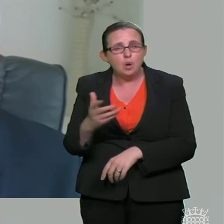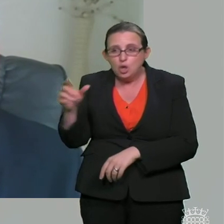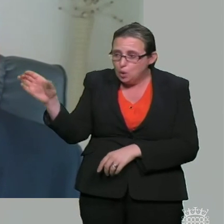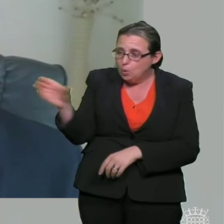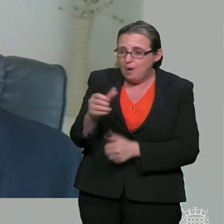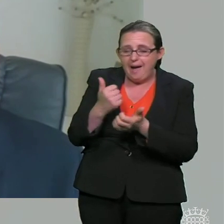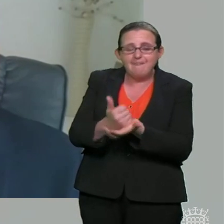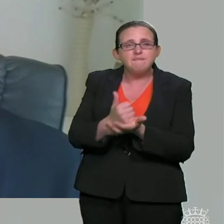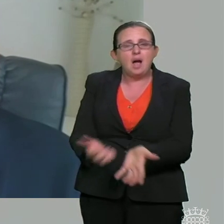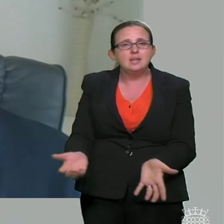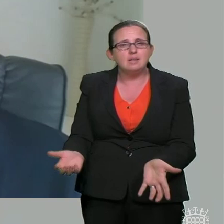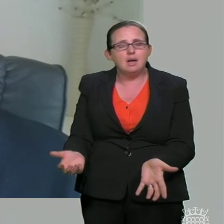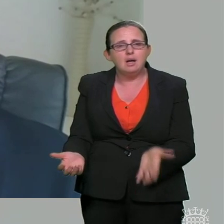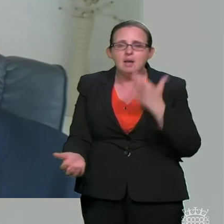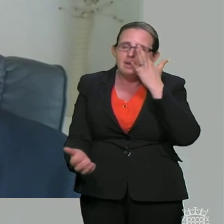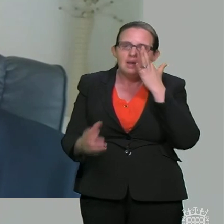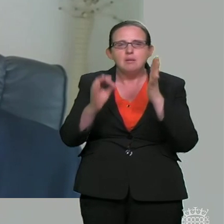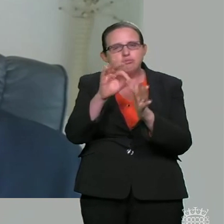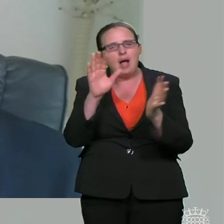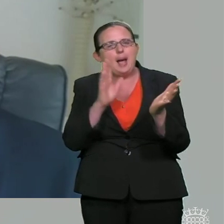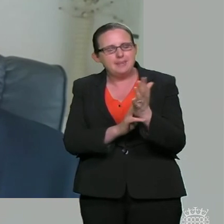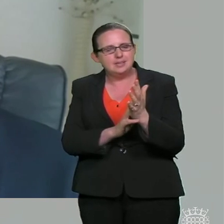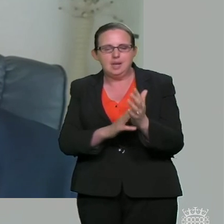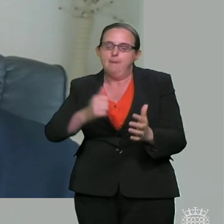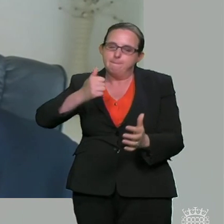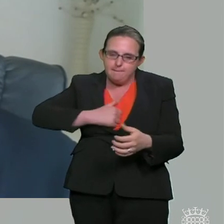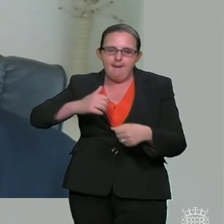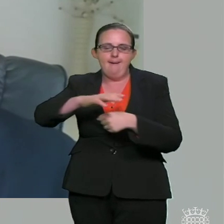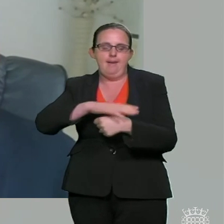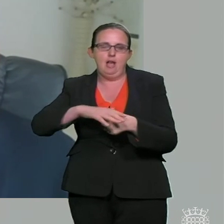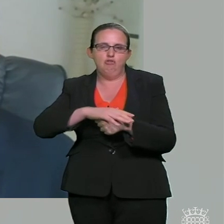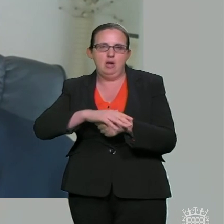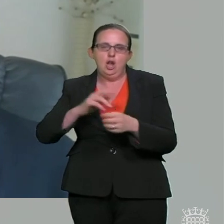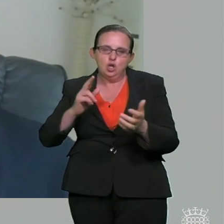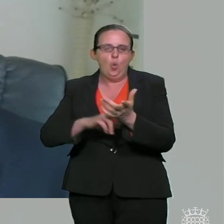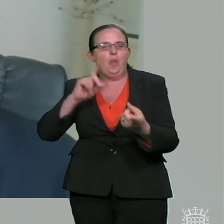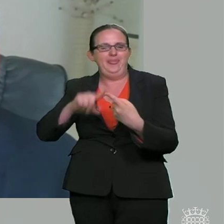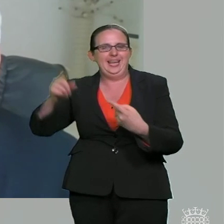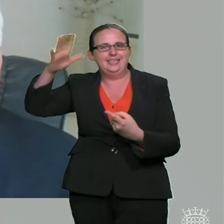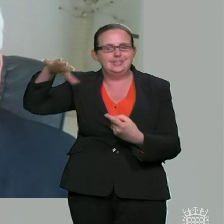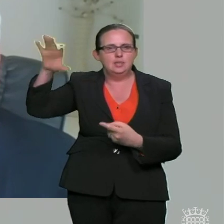Prime Minister, the parents in Wansbeck in my constituency are listening.